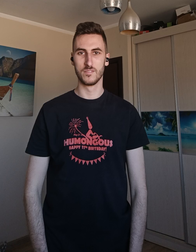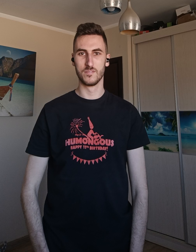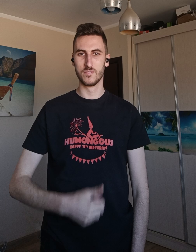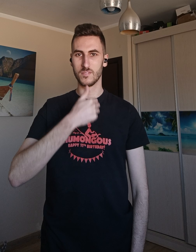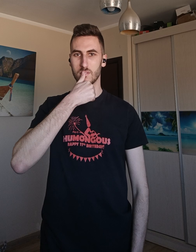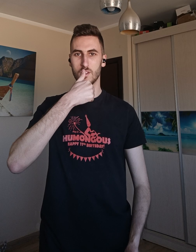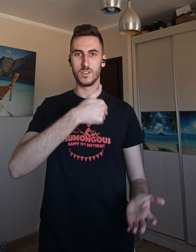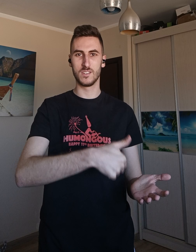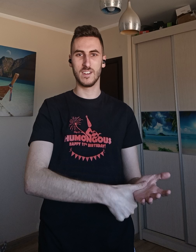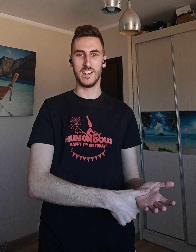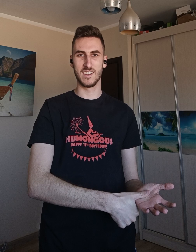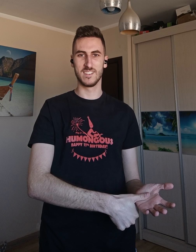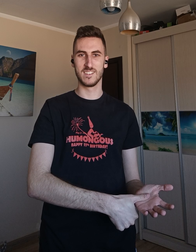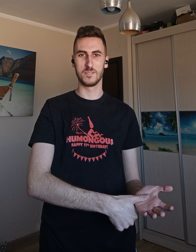דואר